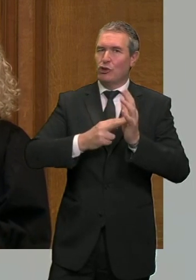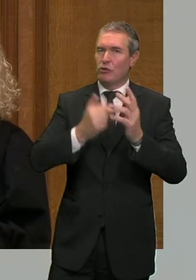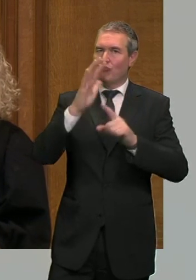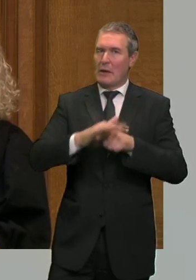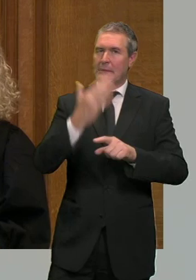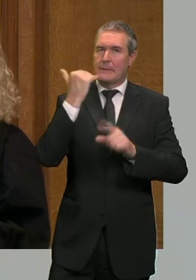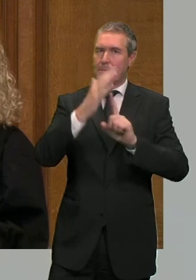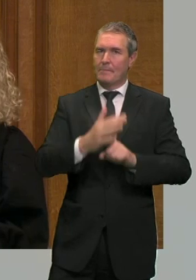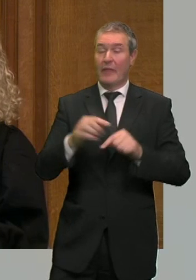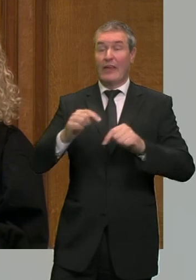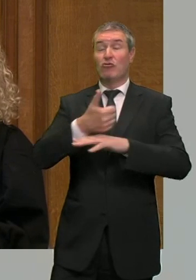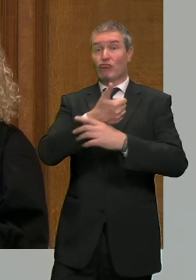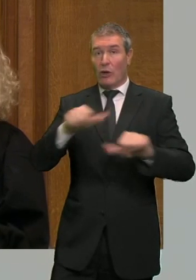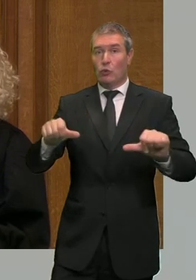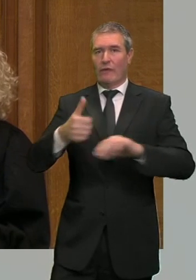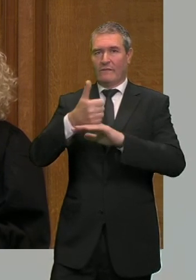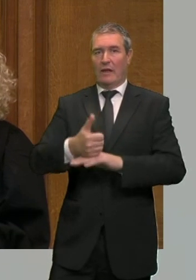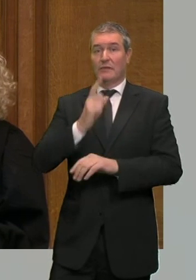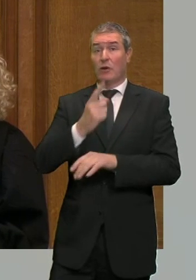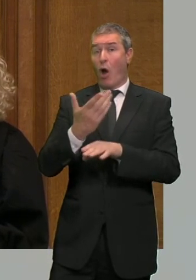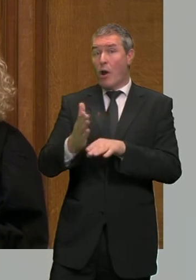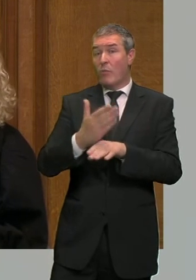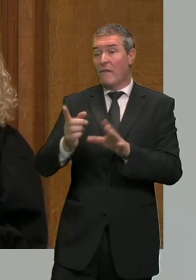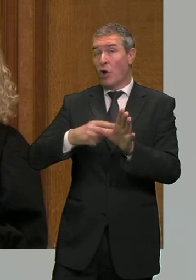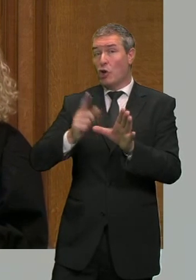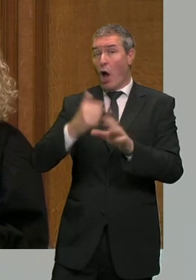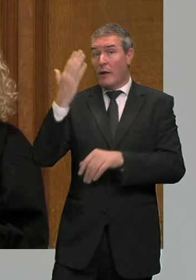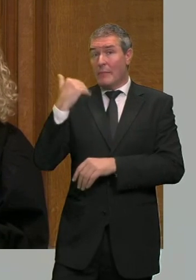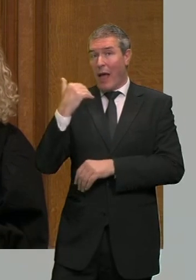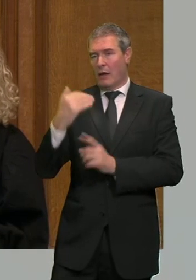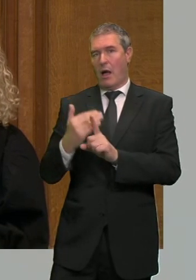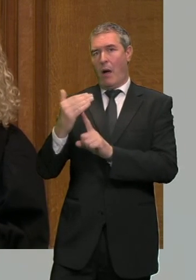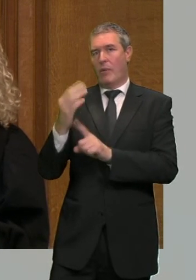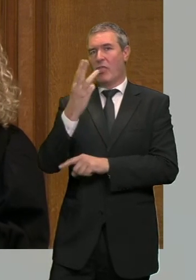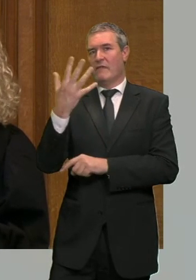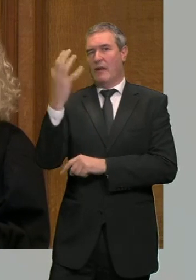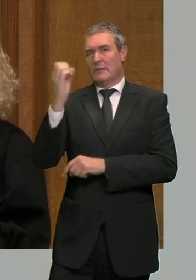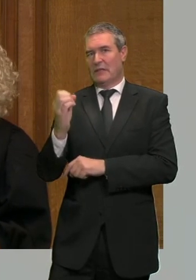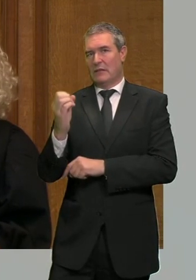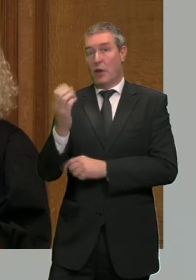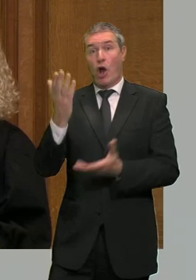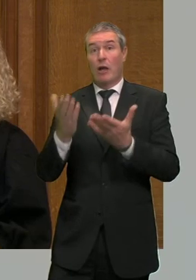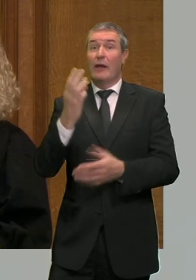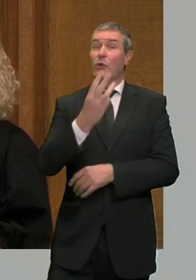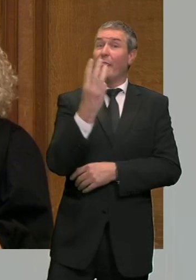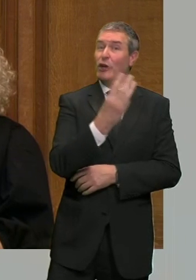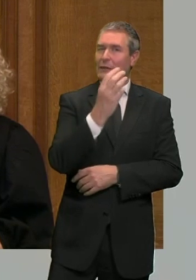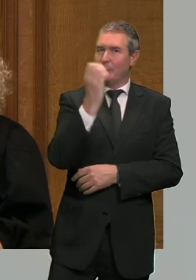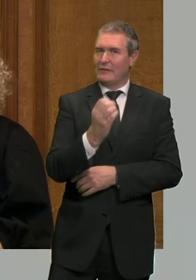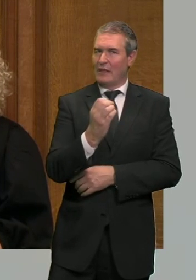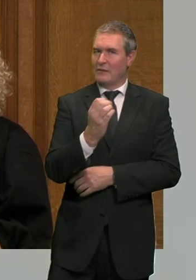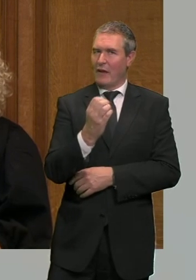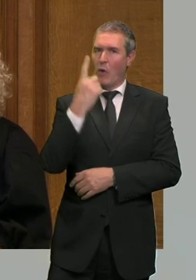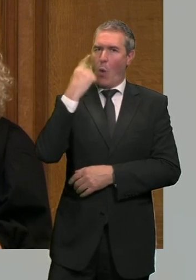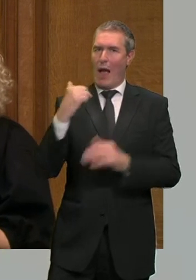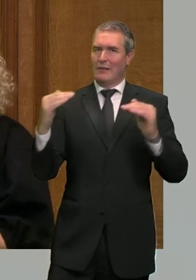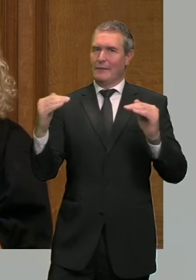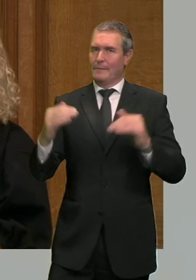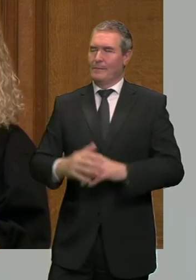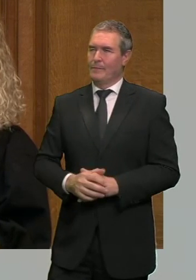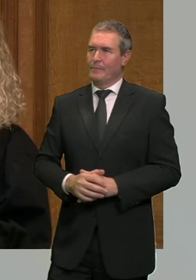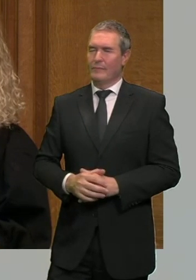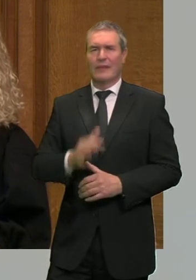The Resolution Foundation announced today that the unemployment rate for young black people rose by 35%, compared with 13% for their white counterparts.